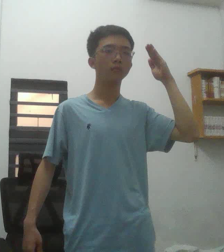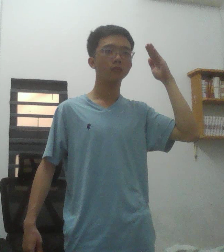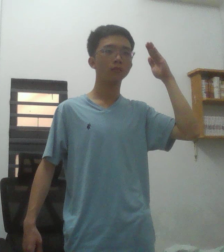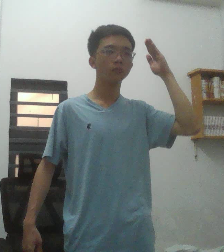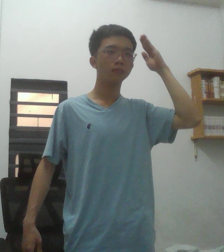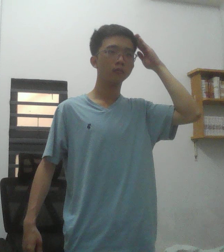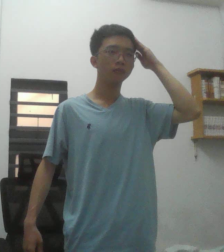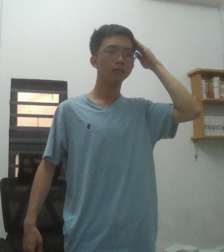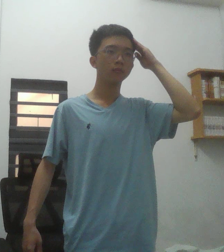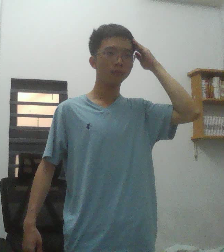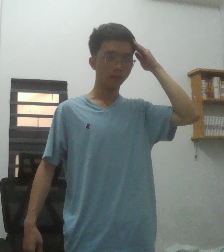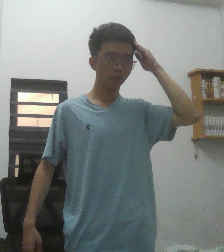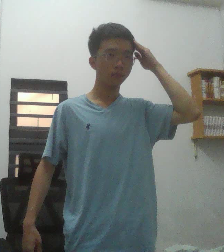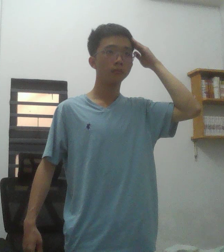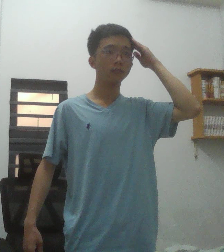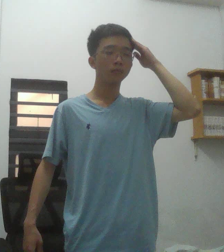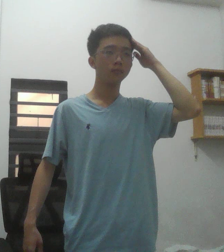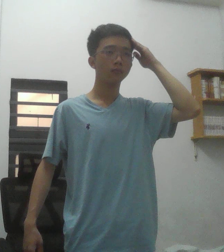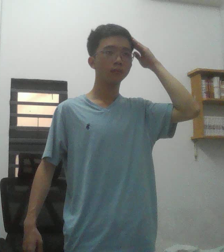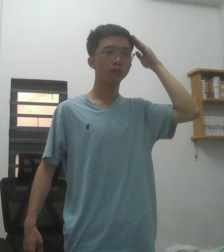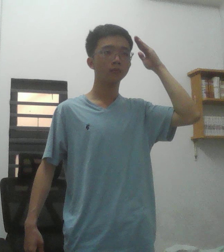biet